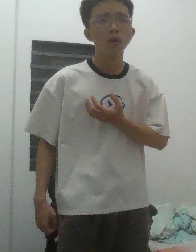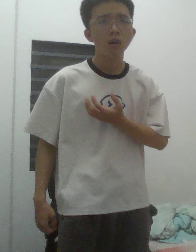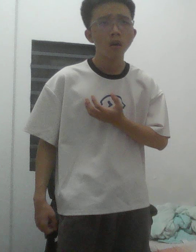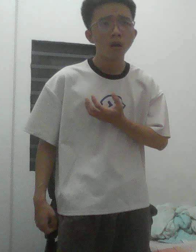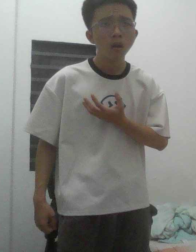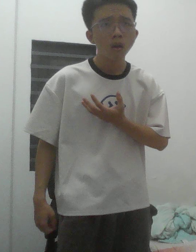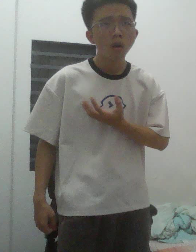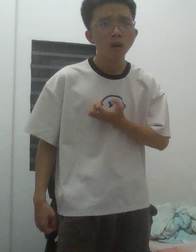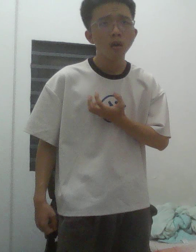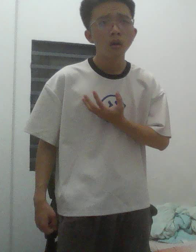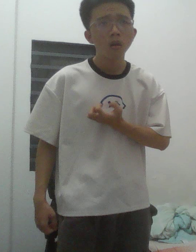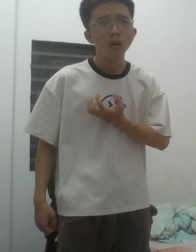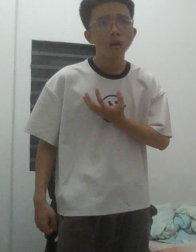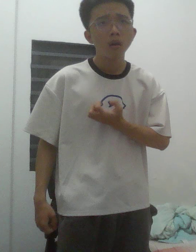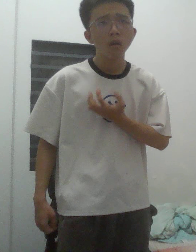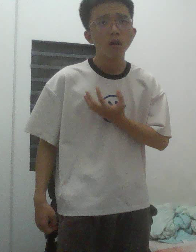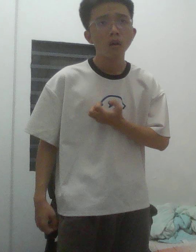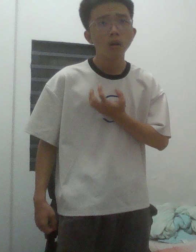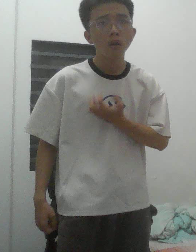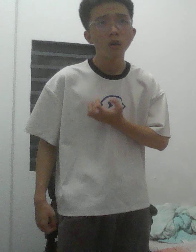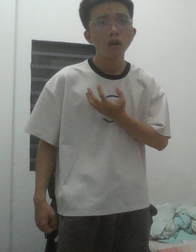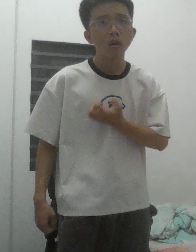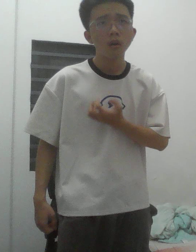lo so